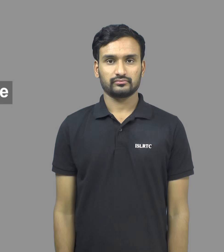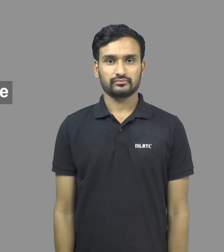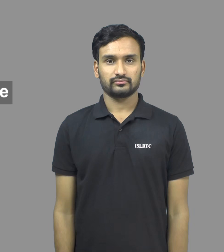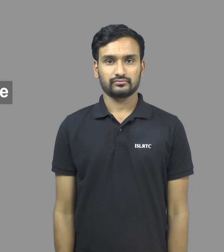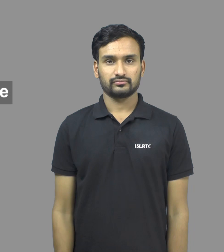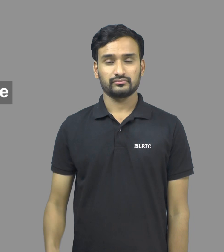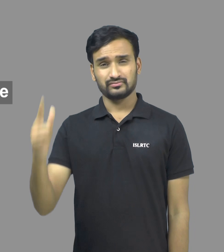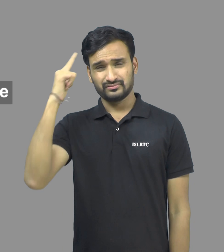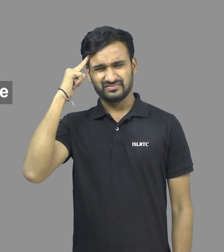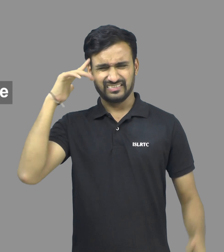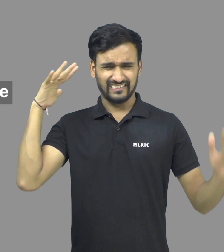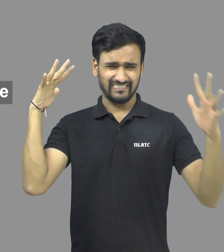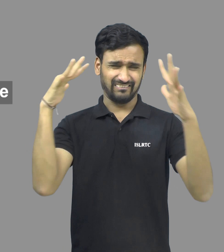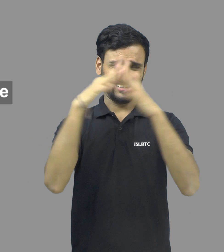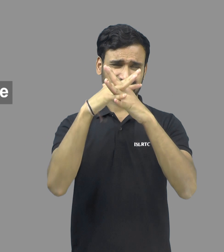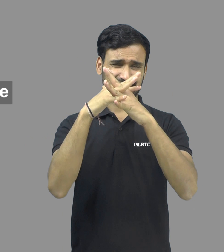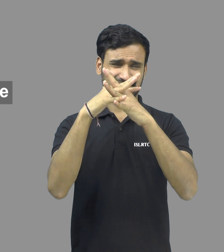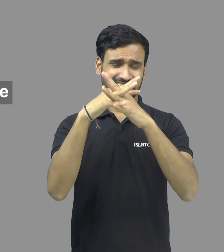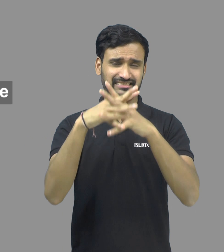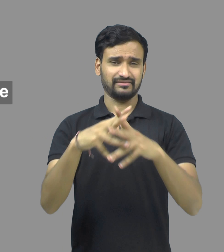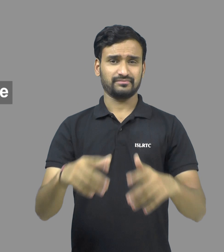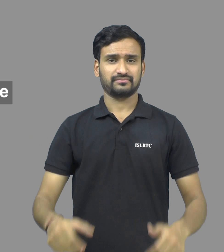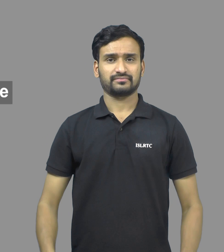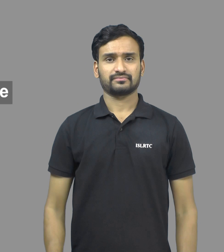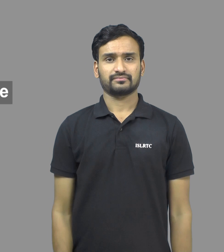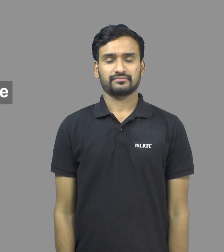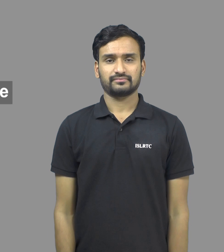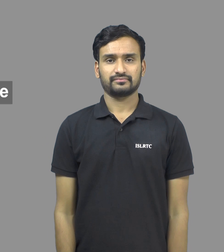Frustrate